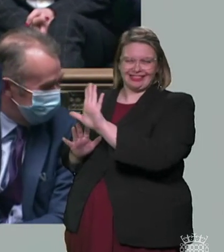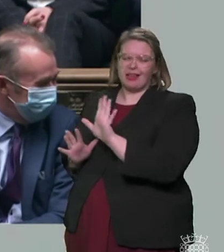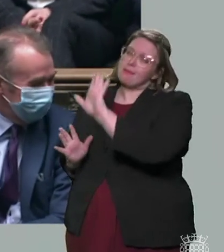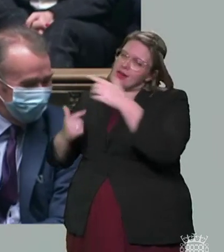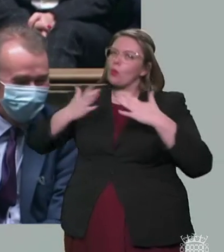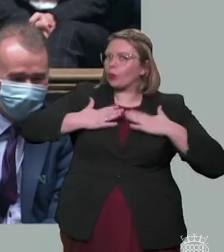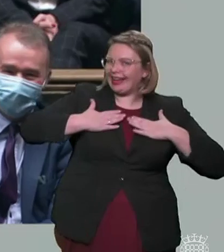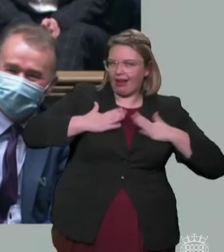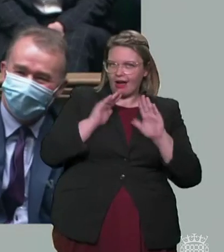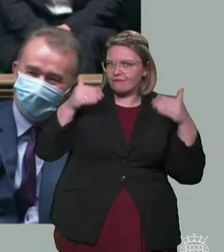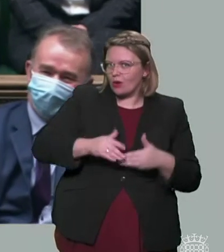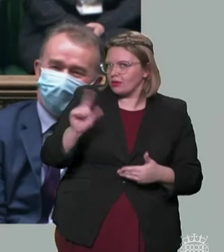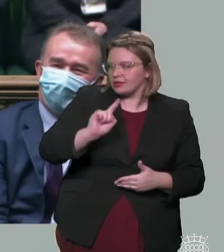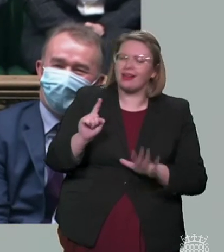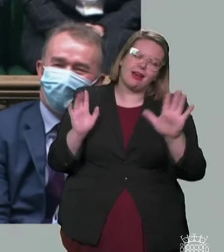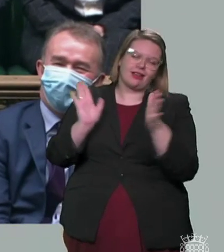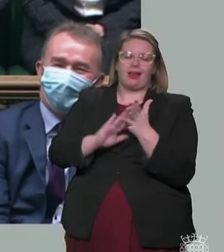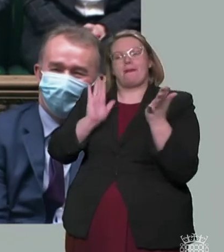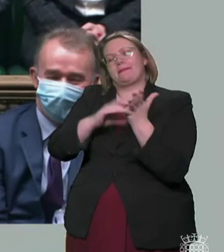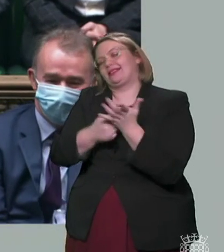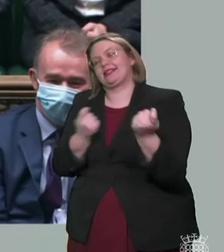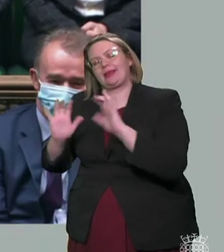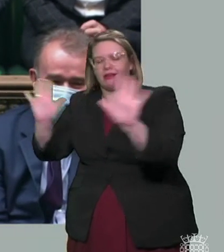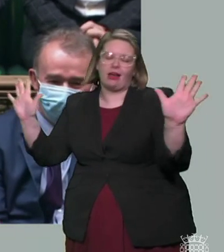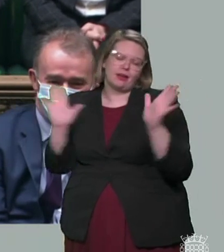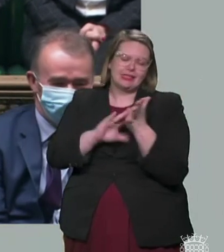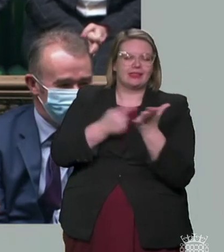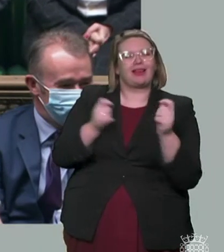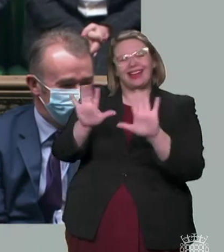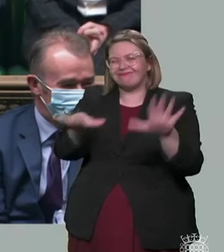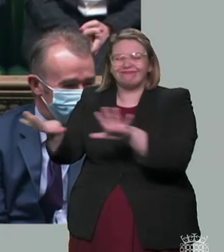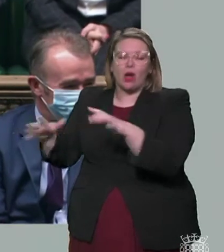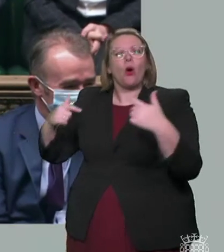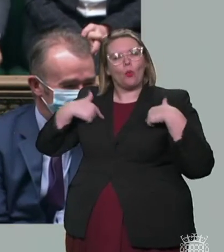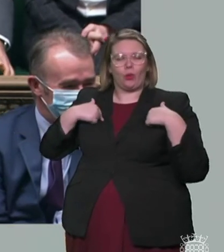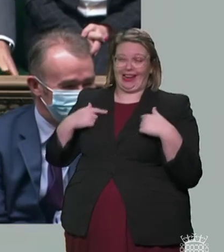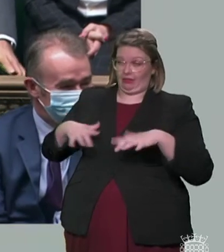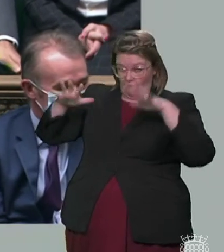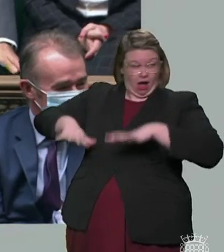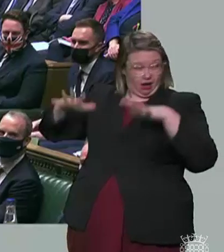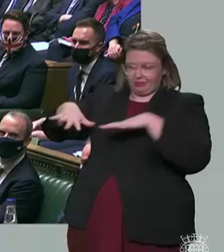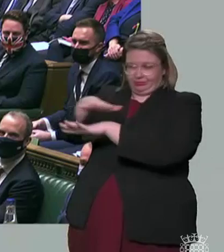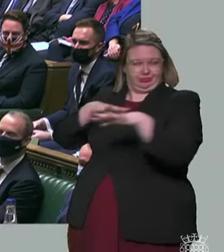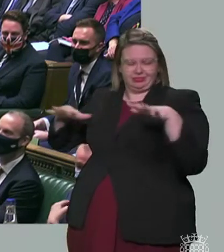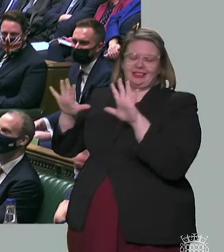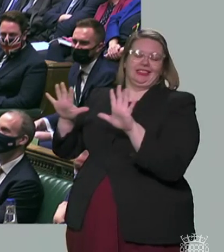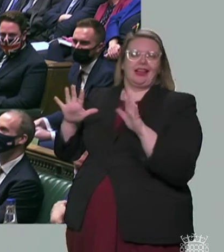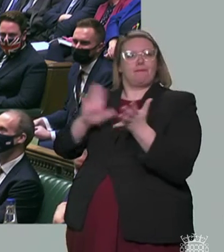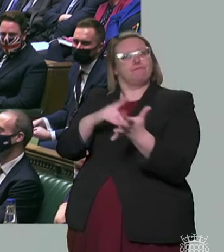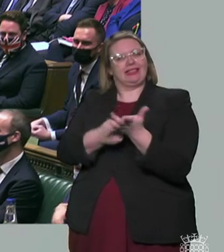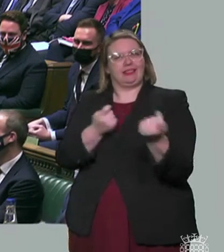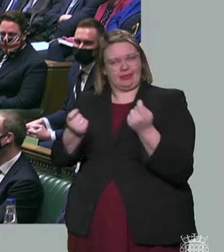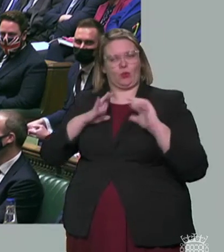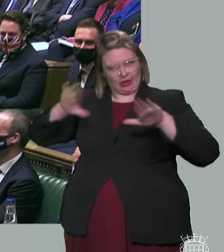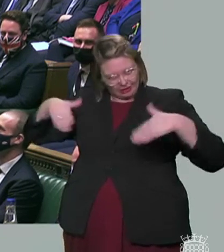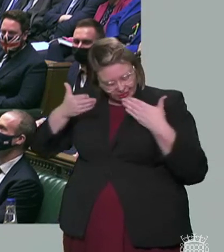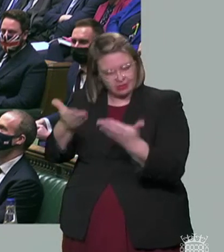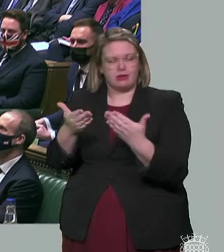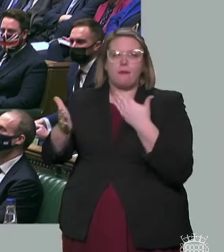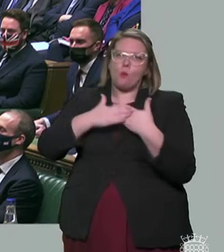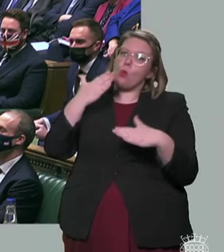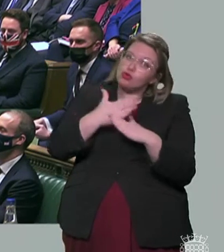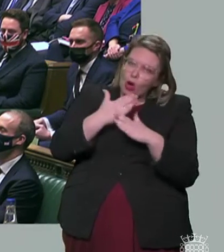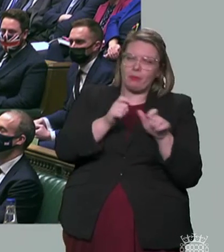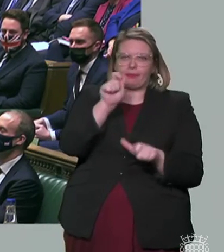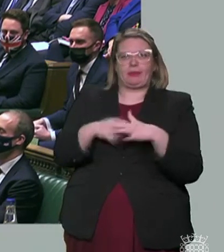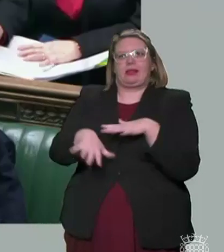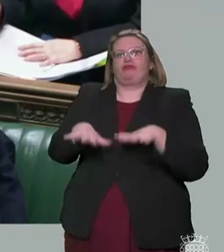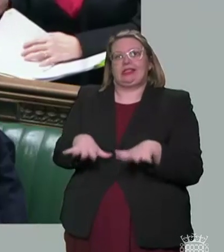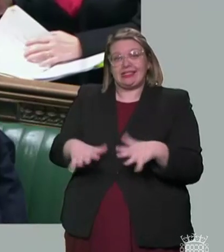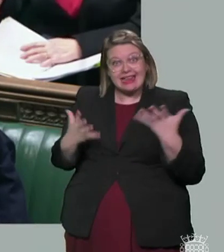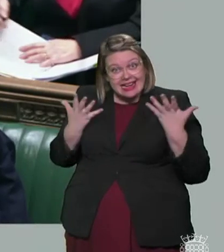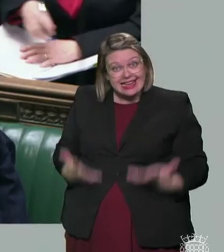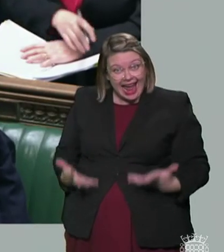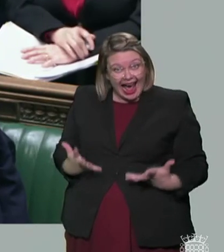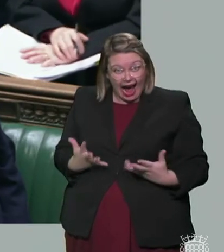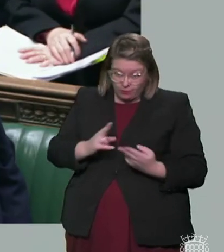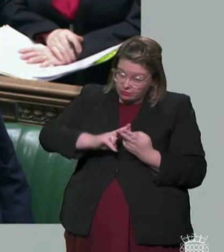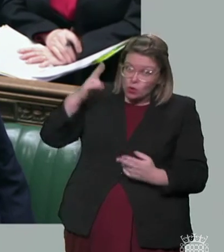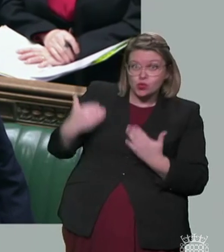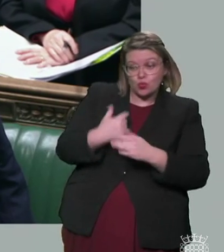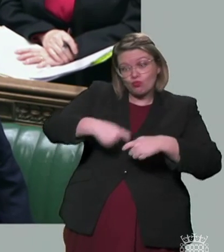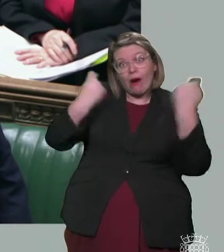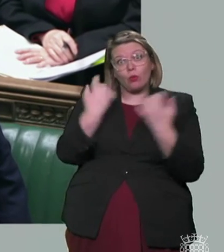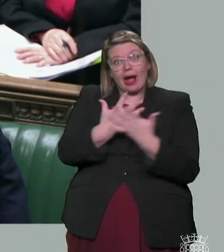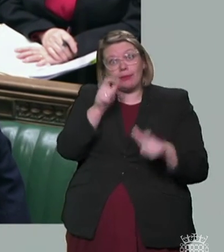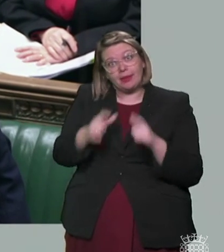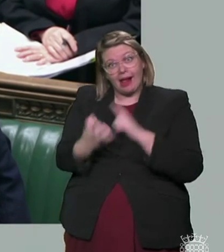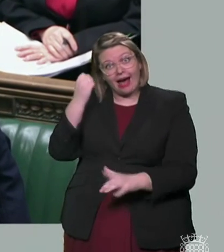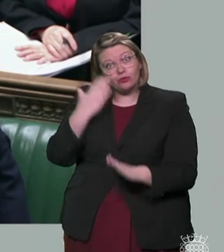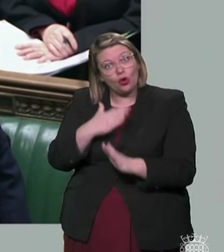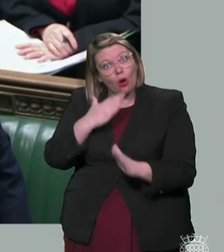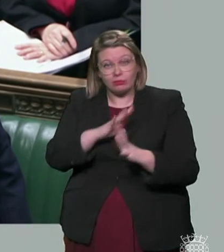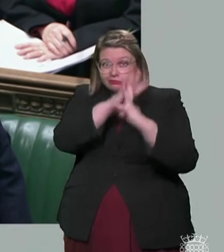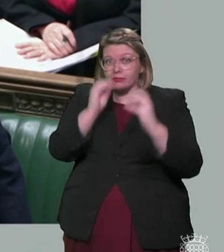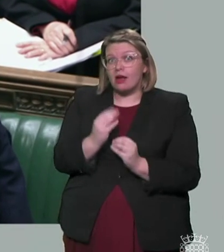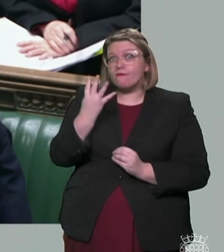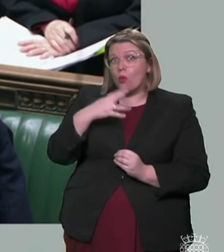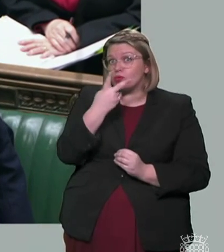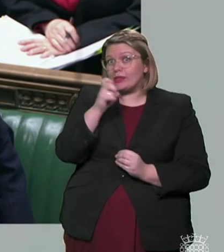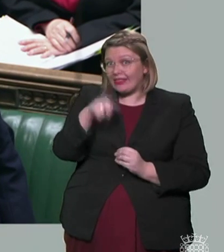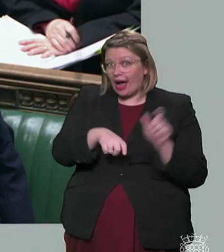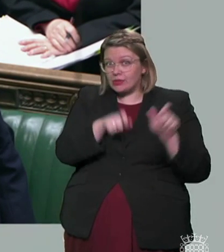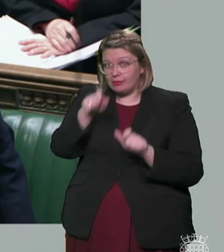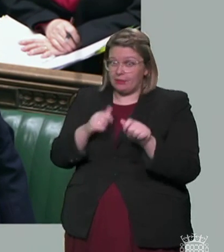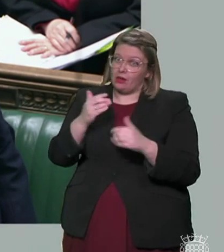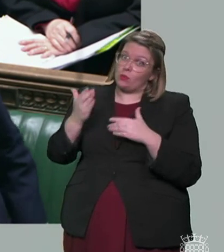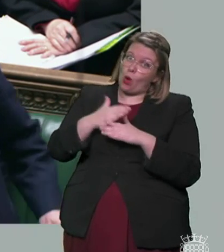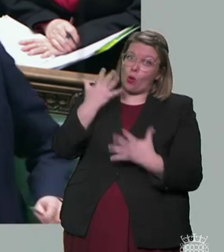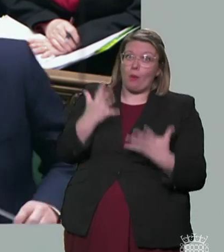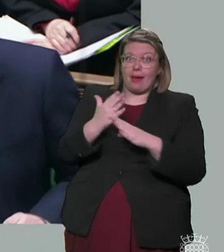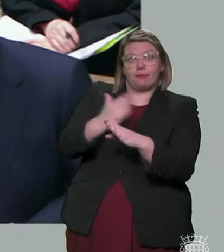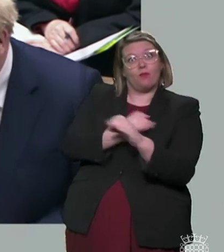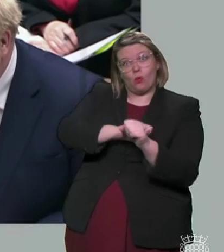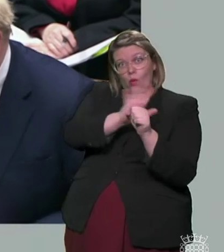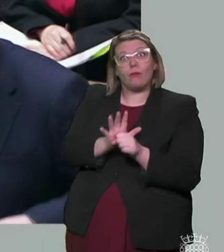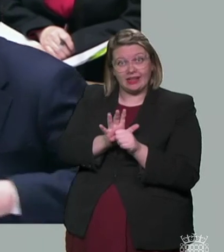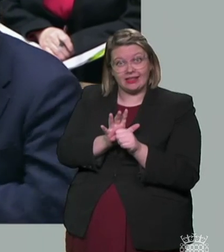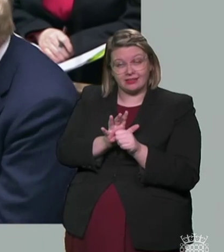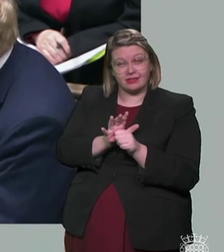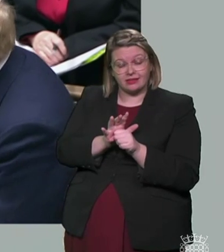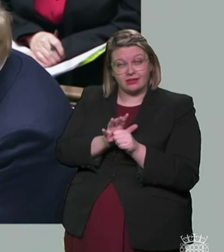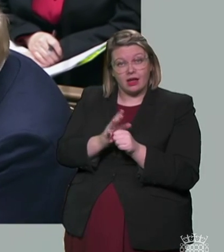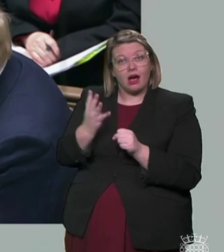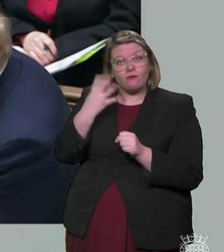I wish her well. What we are focused on is delivering jobs for the British people. It is a quite extraordinary thing that there are now record numbers of people in work—420,000 more than there were before the pandemic began.